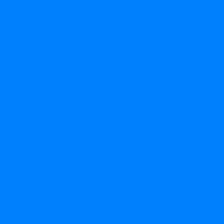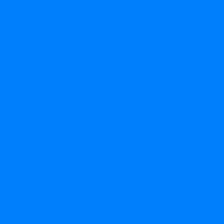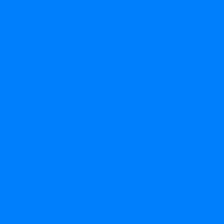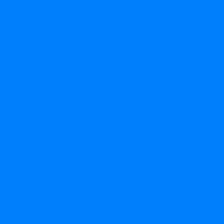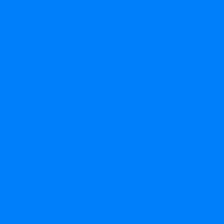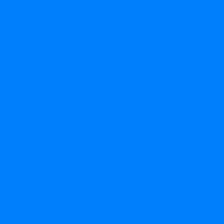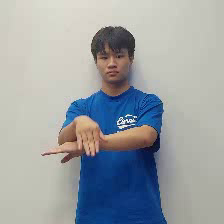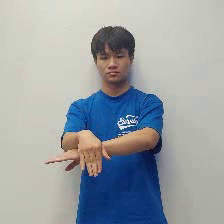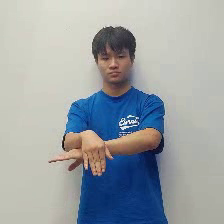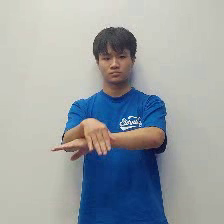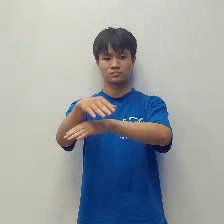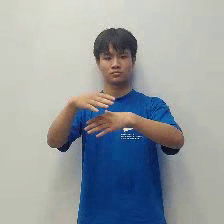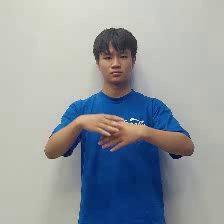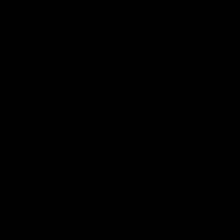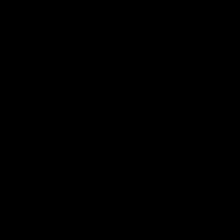Chiều